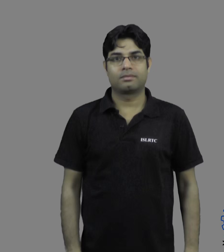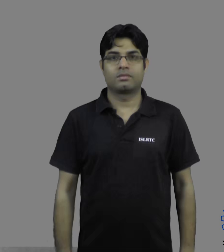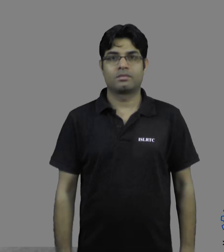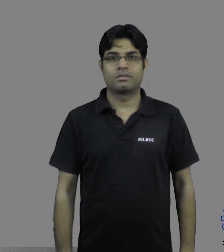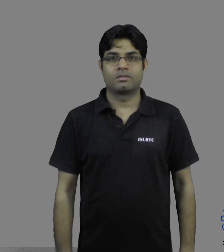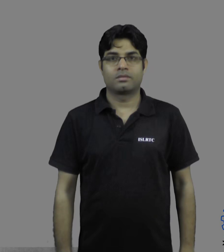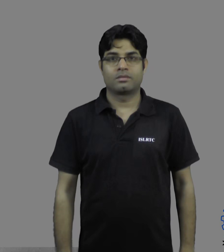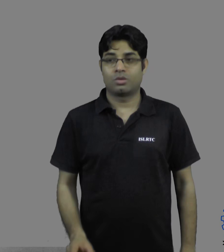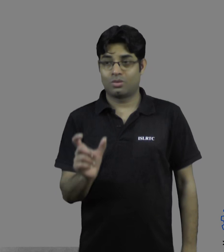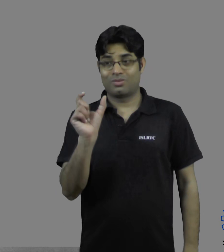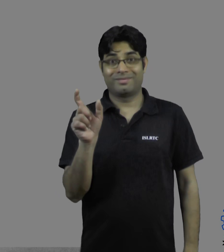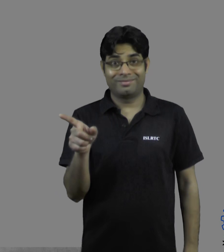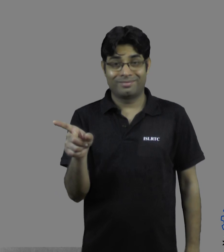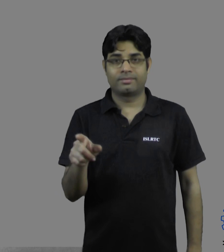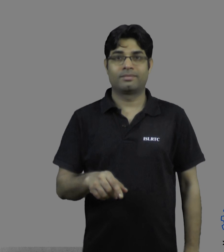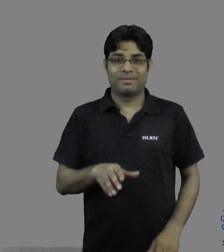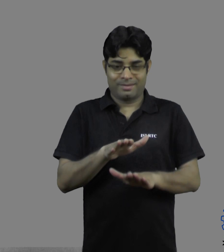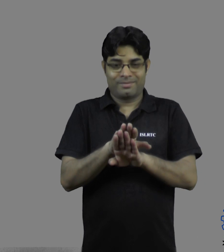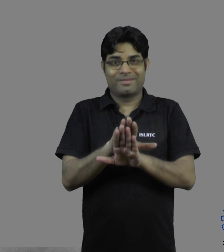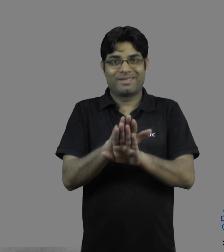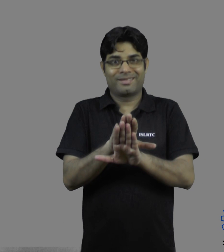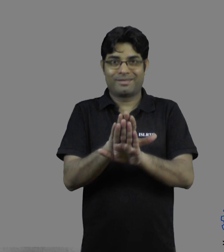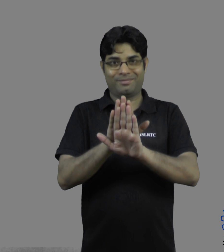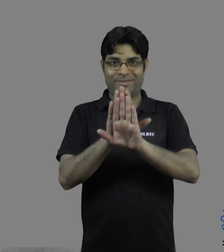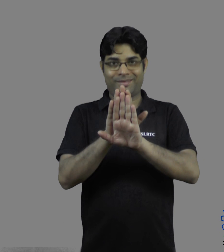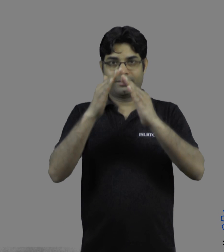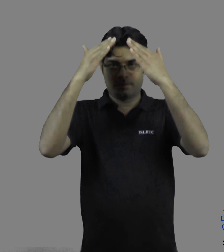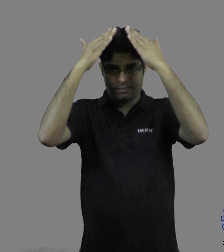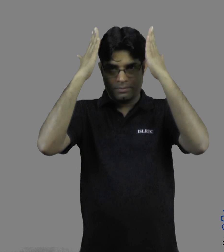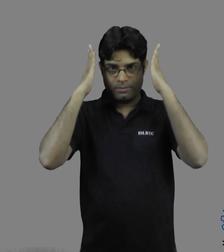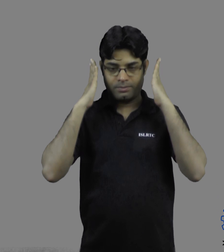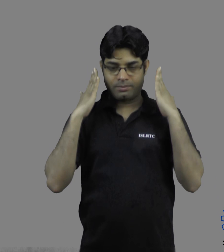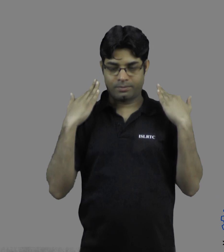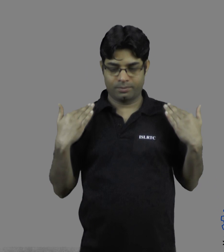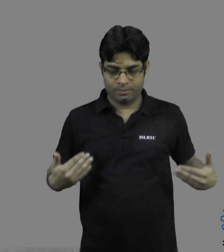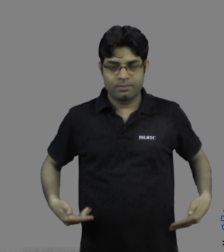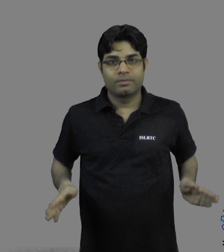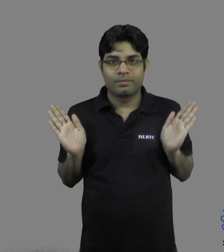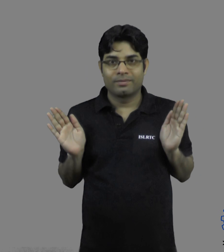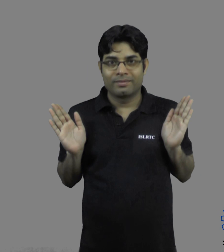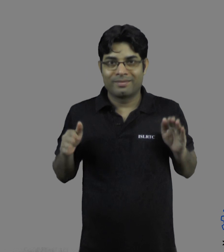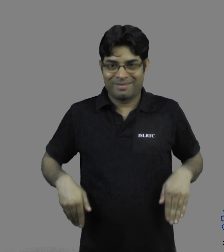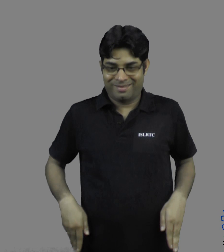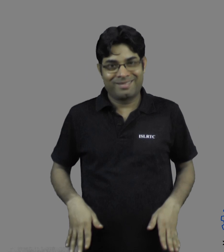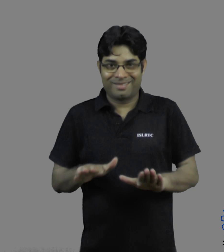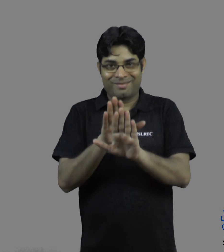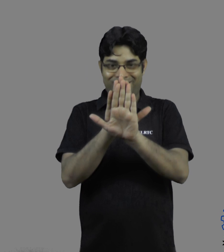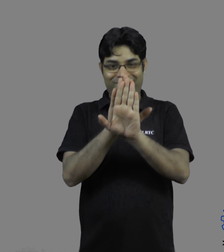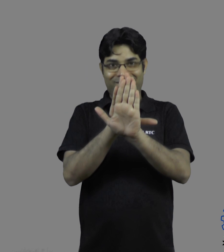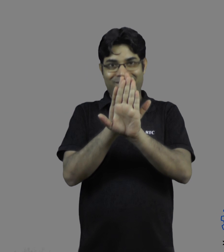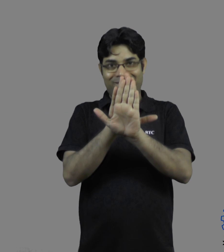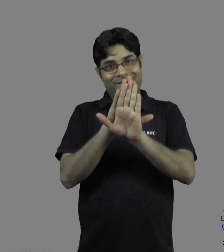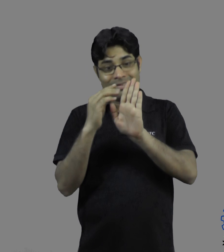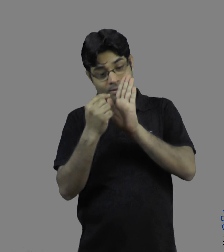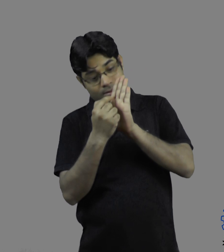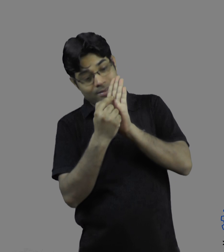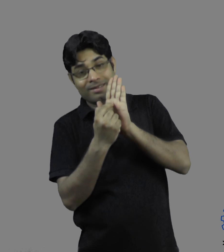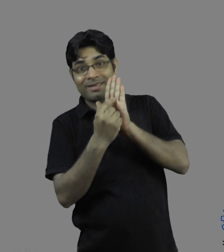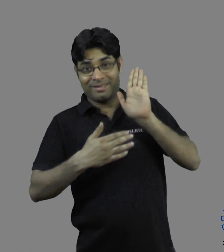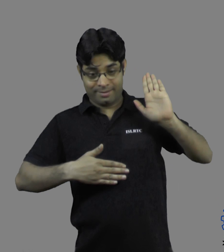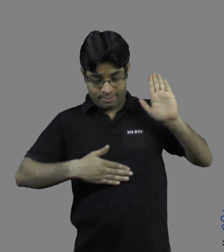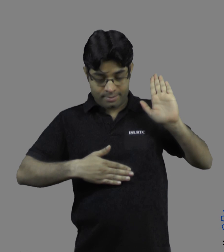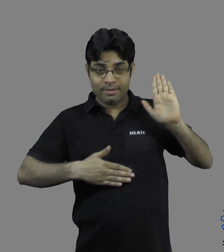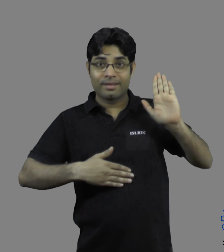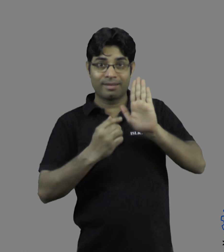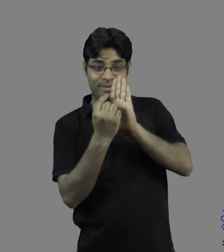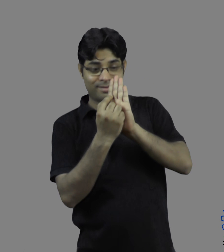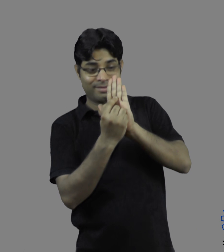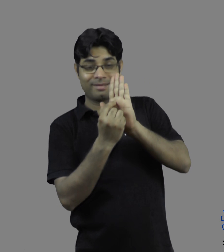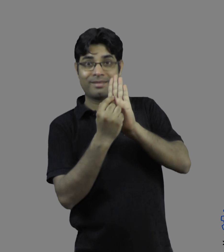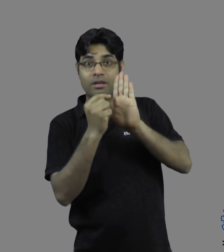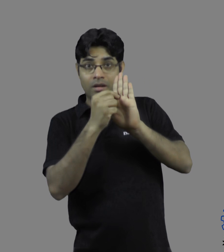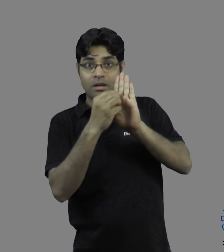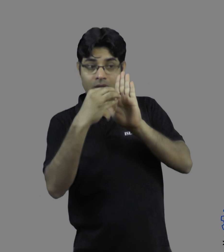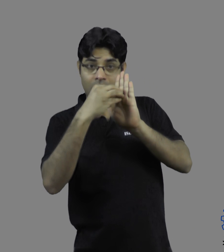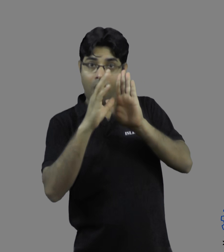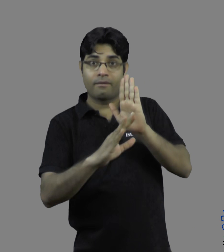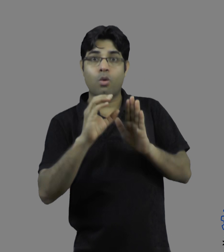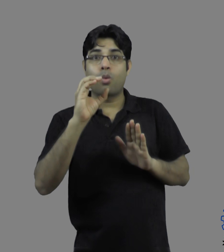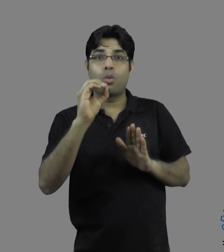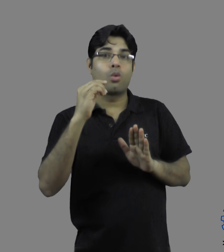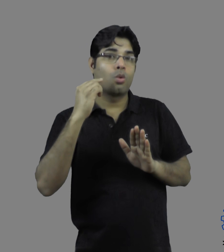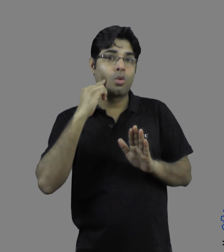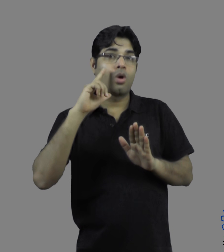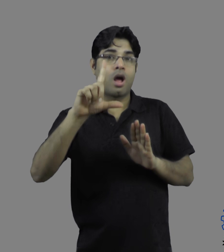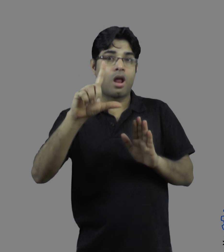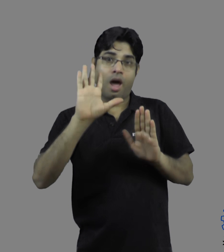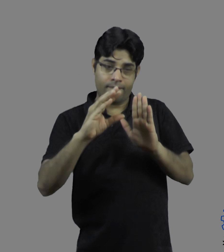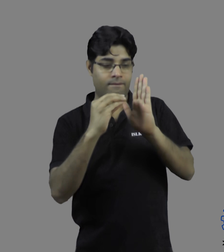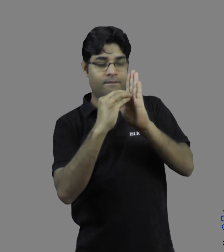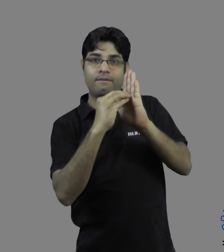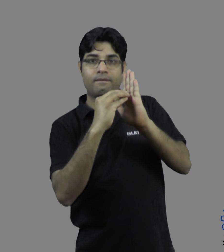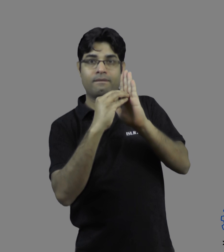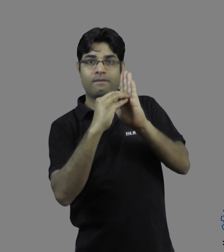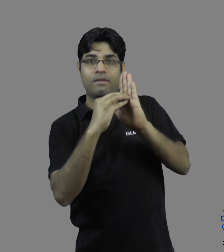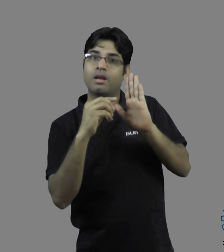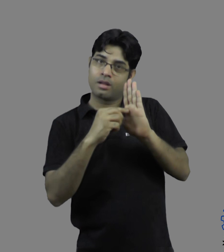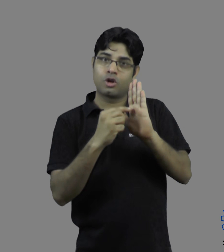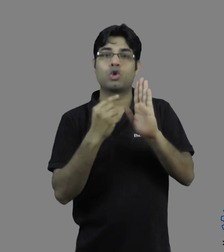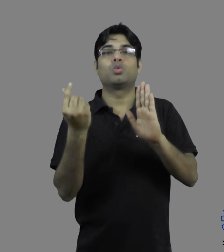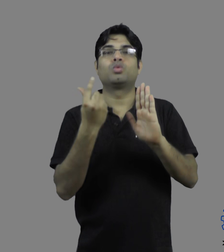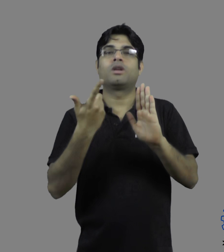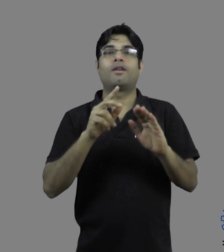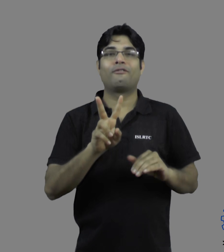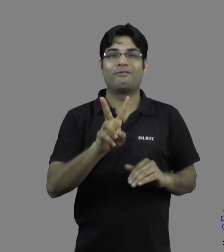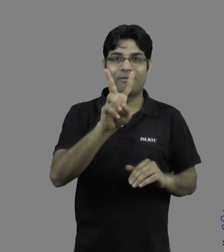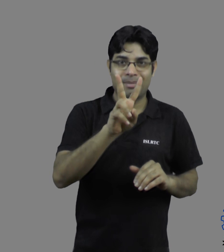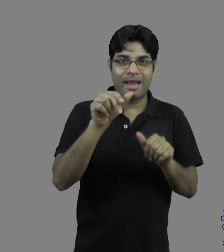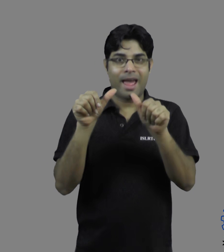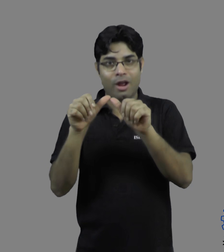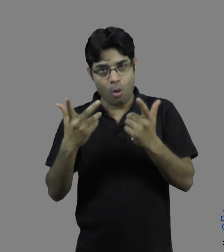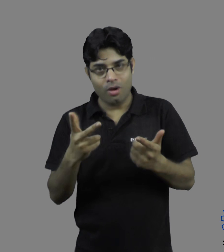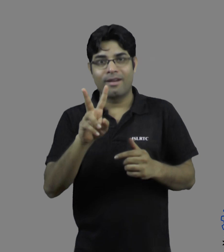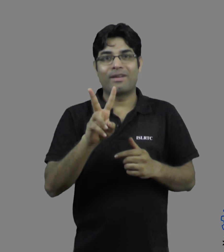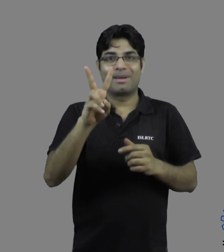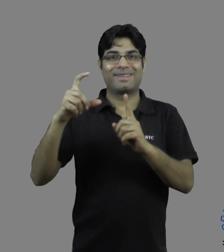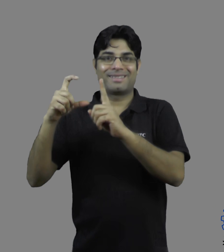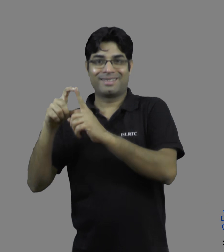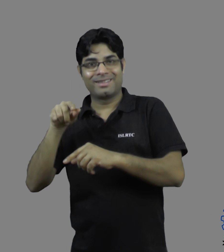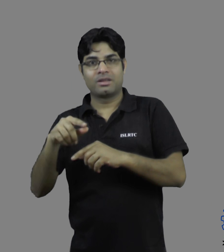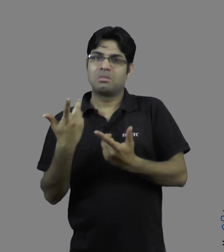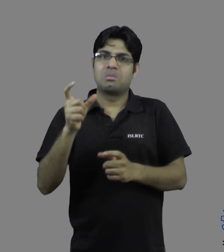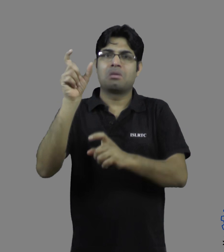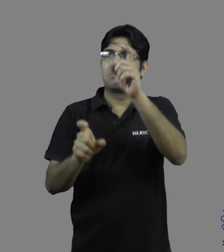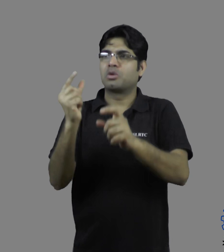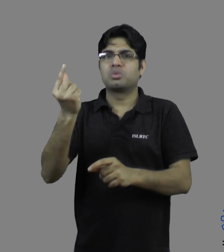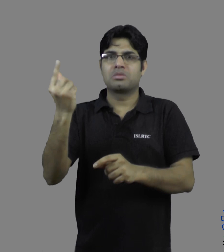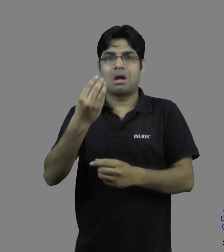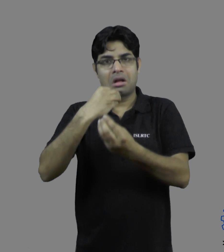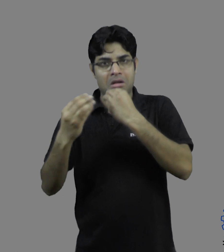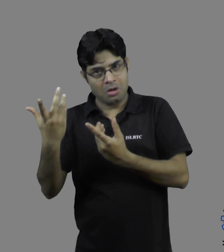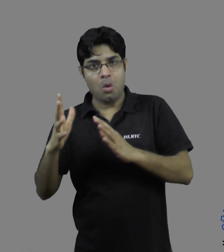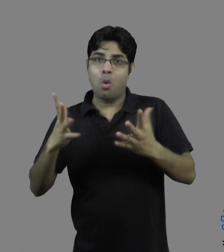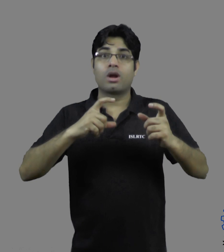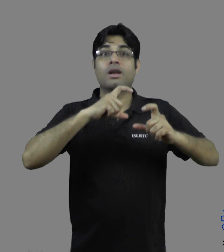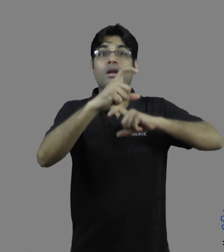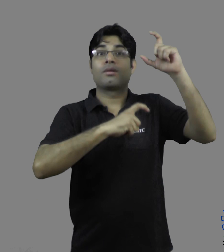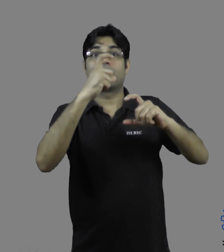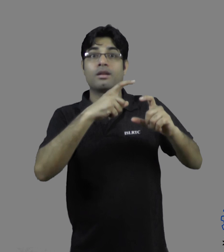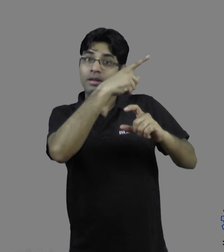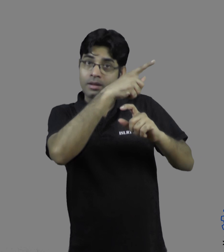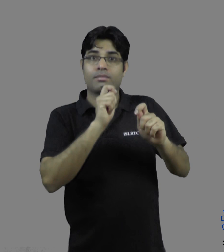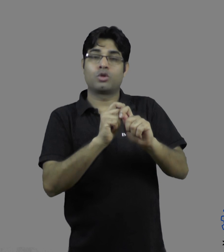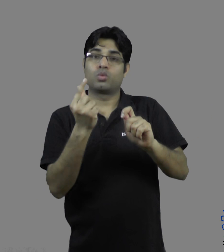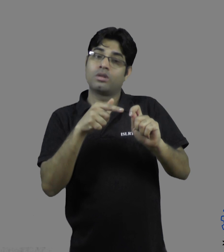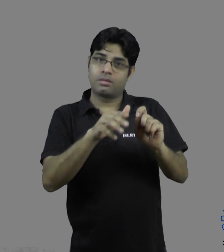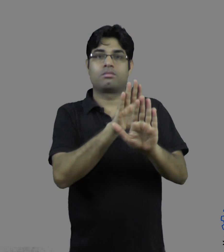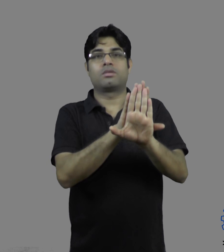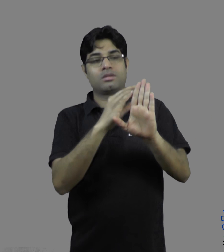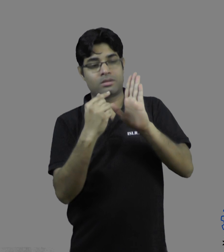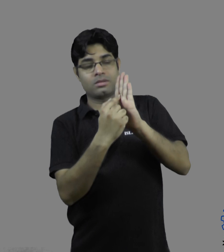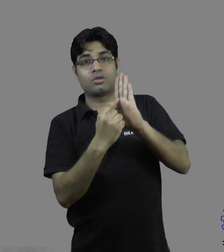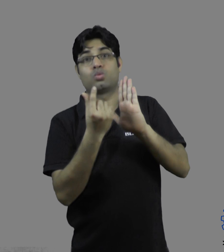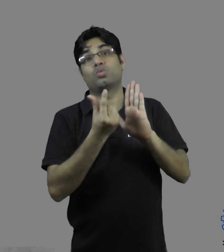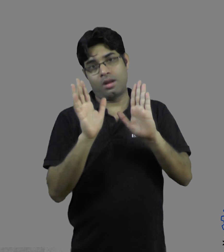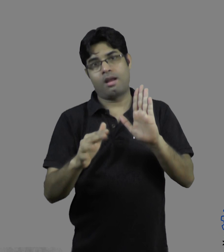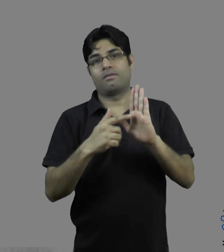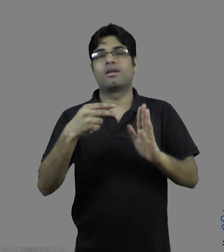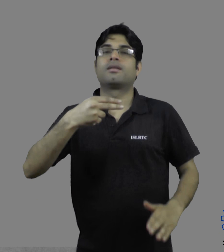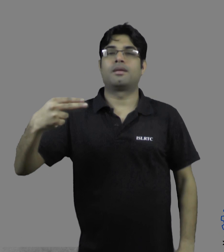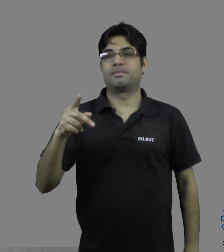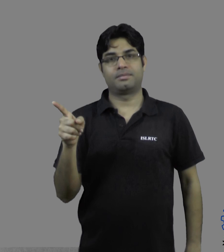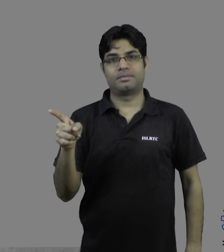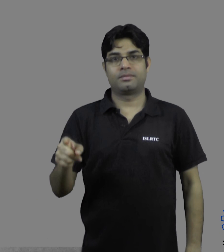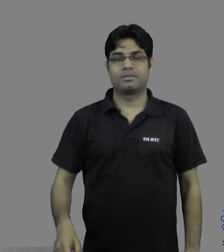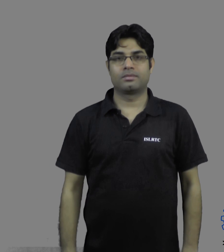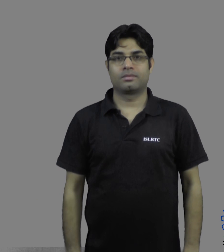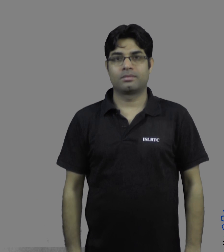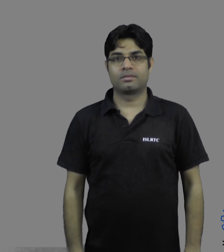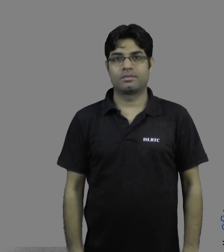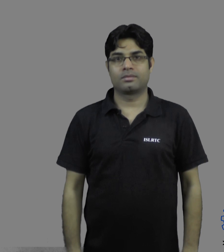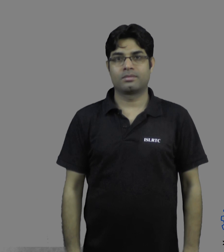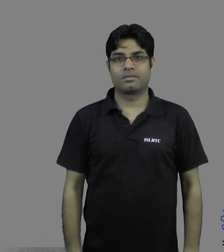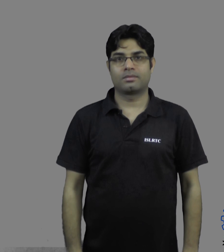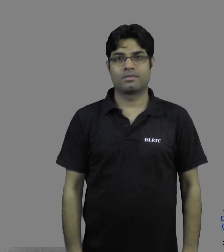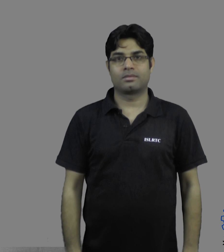Fish Oil